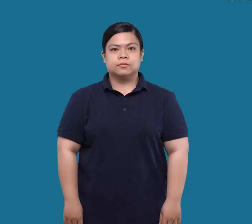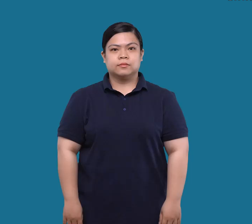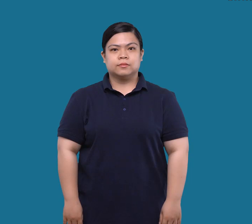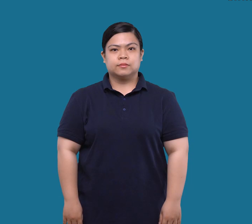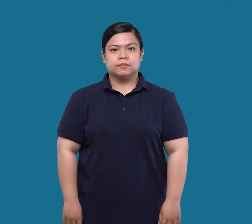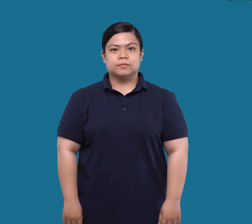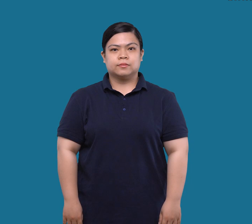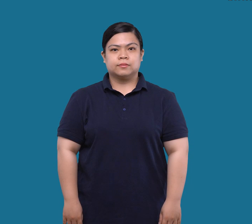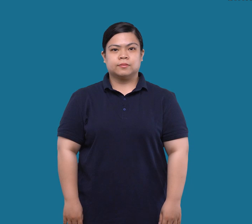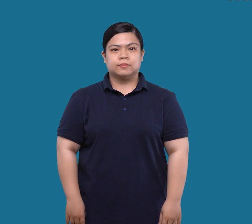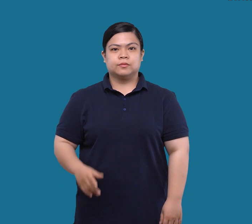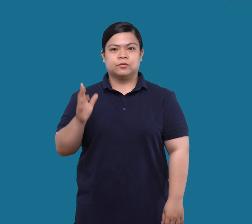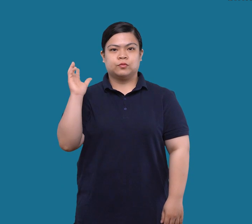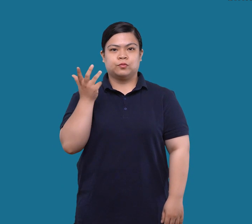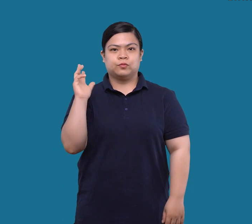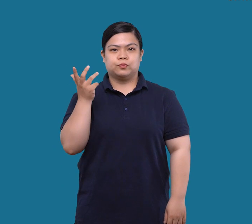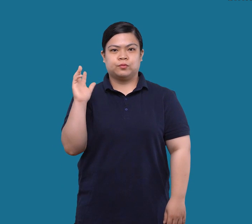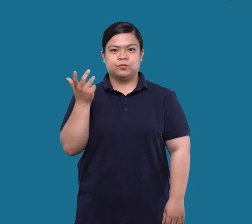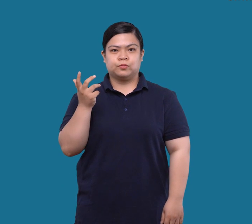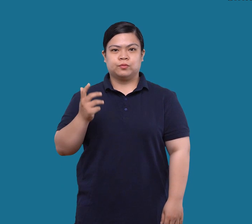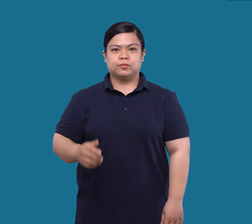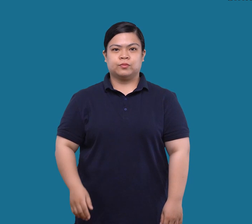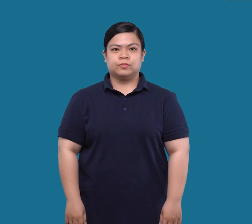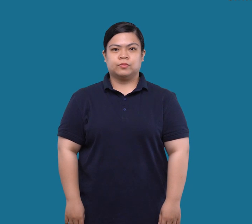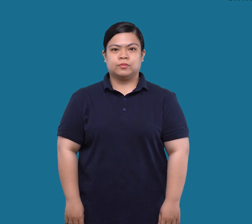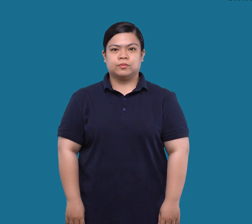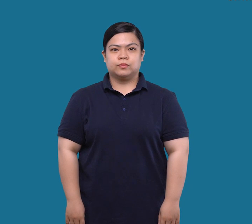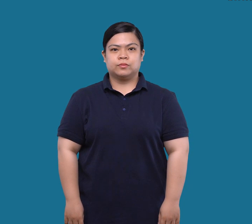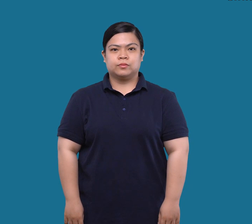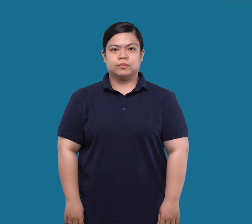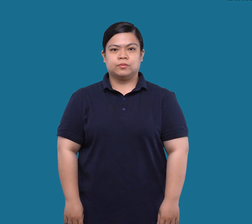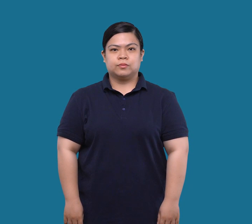sinh tố (bơ, dâu,..)